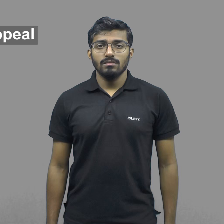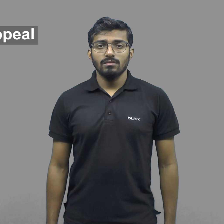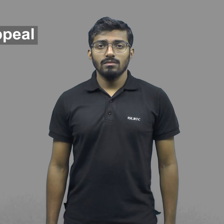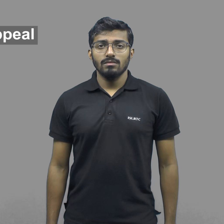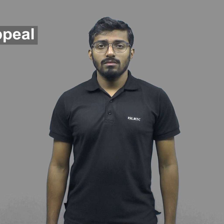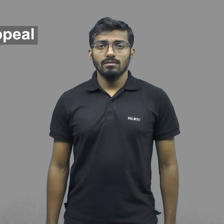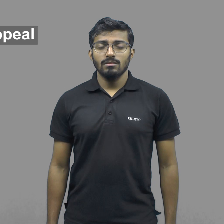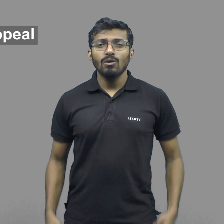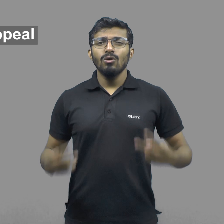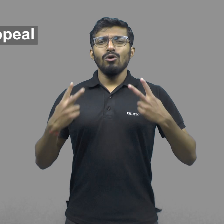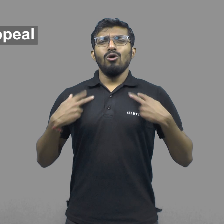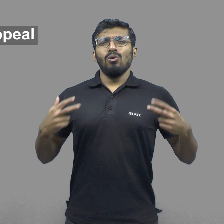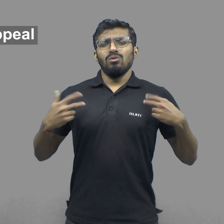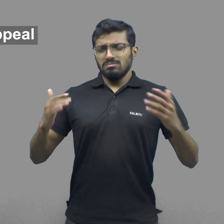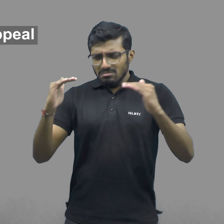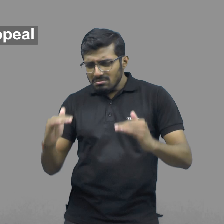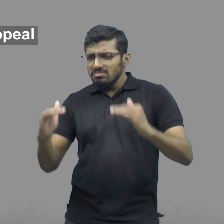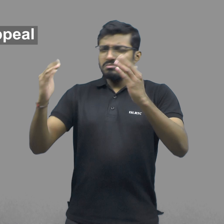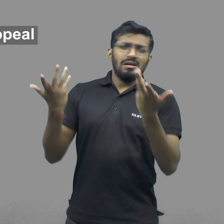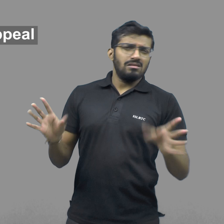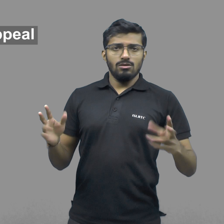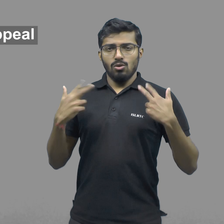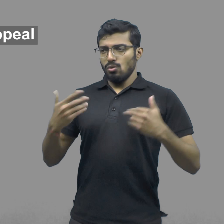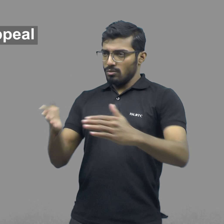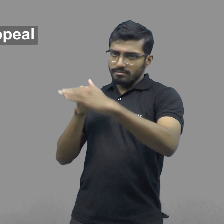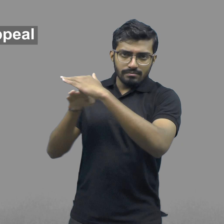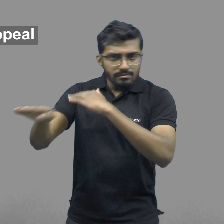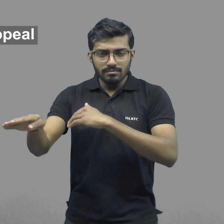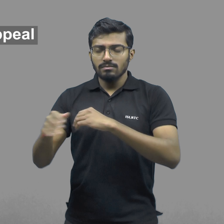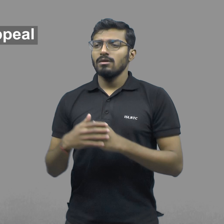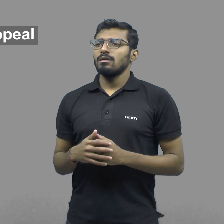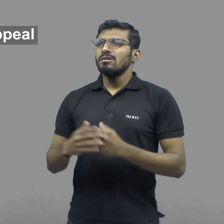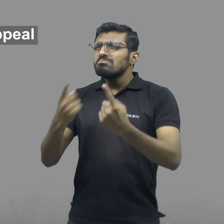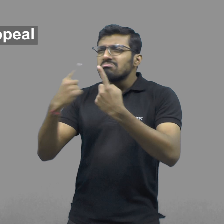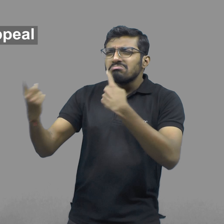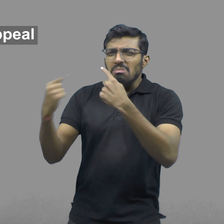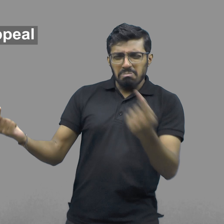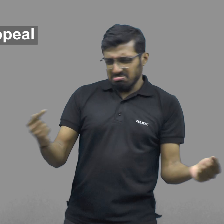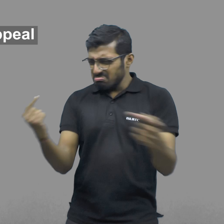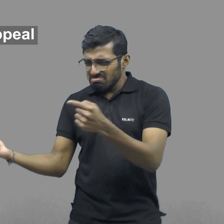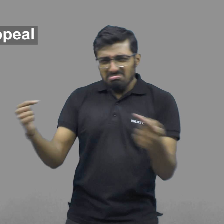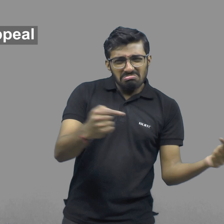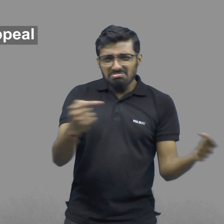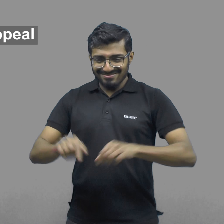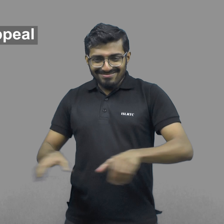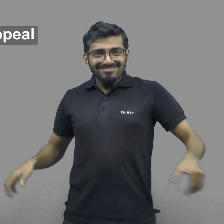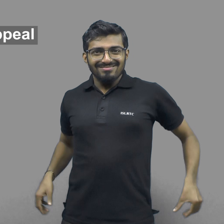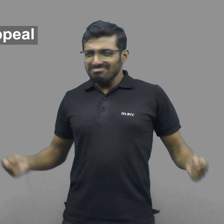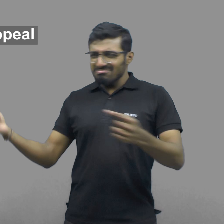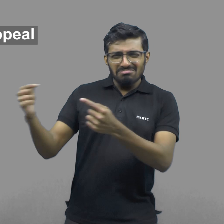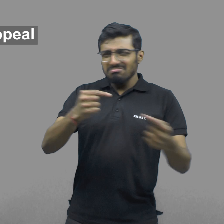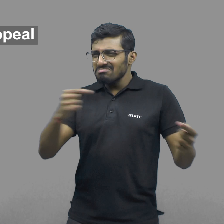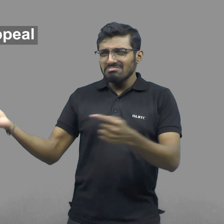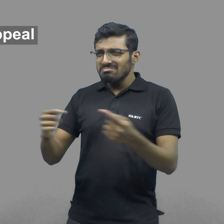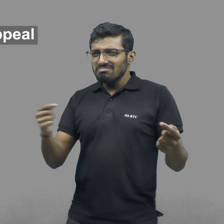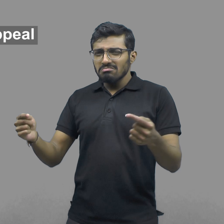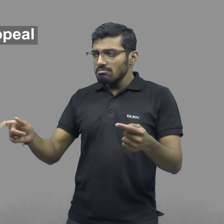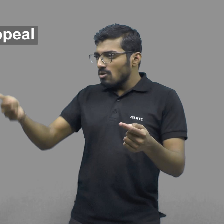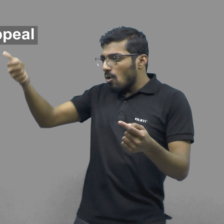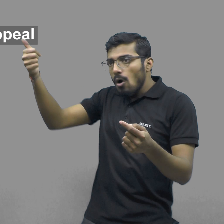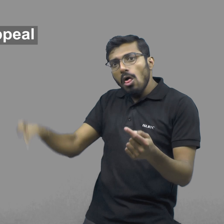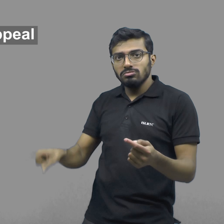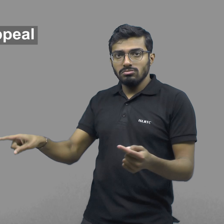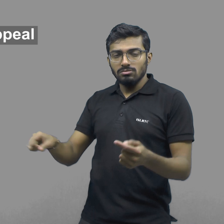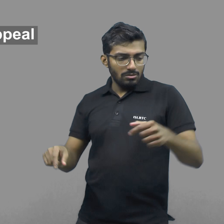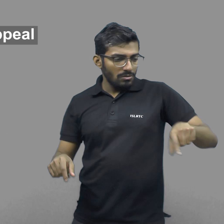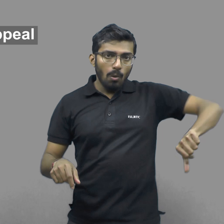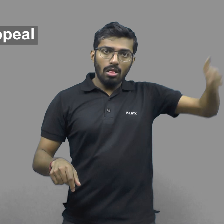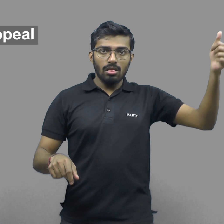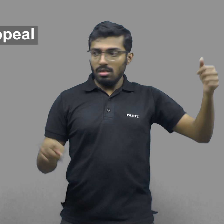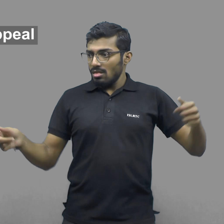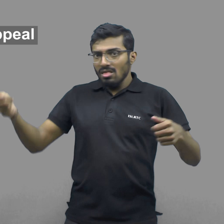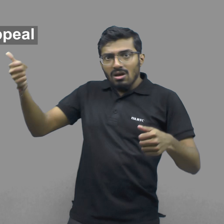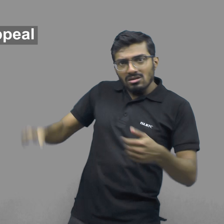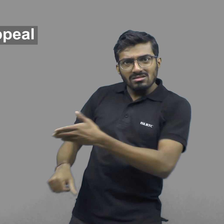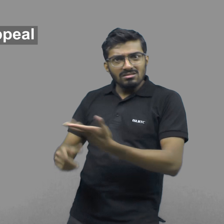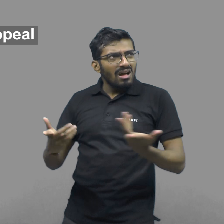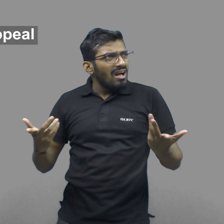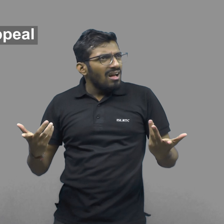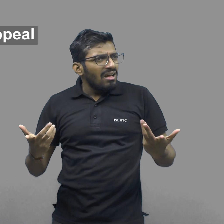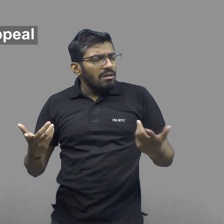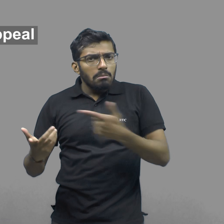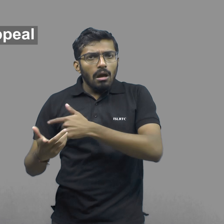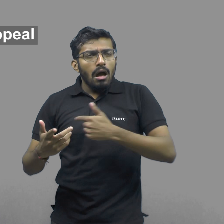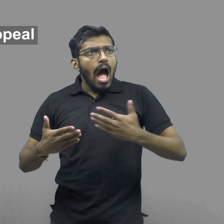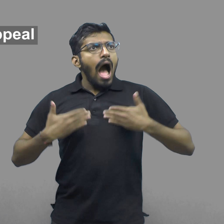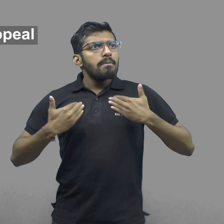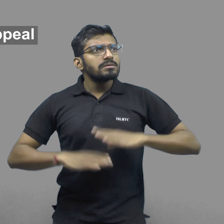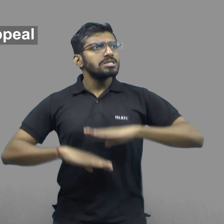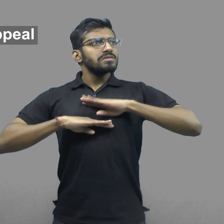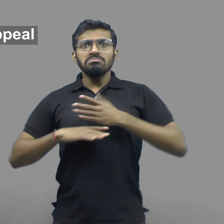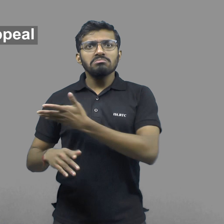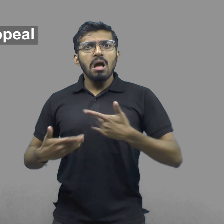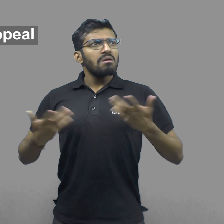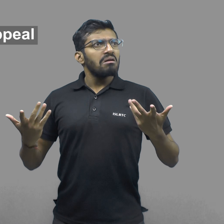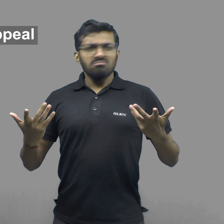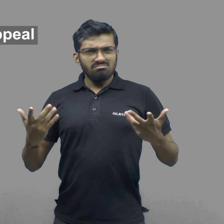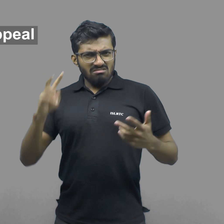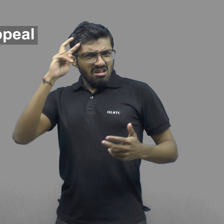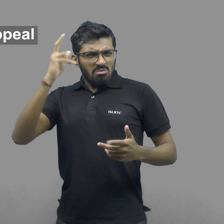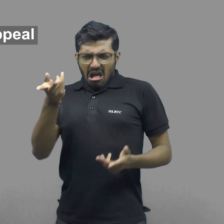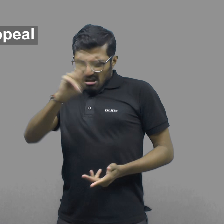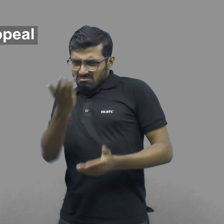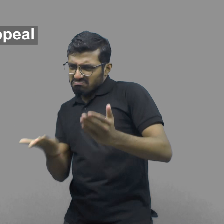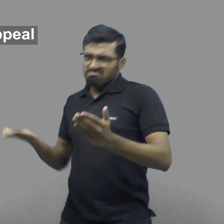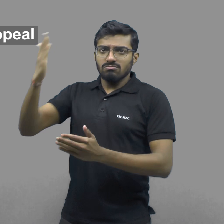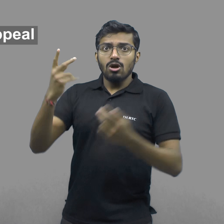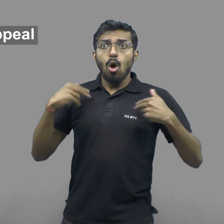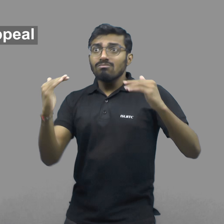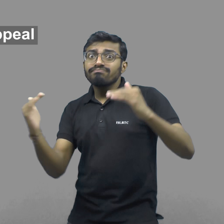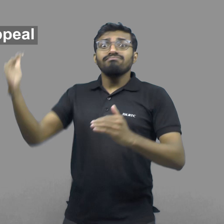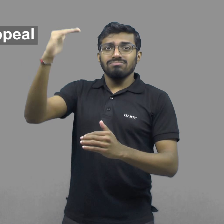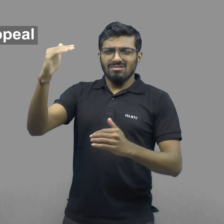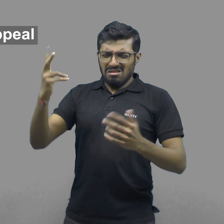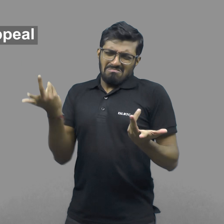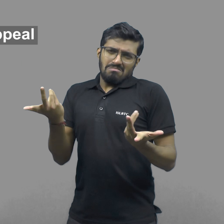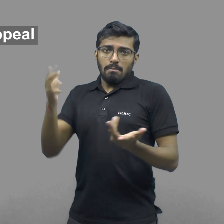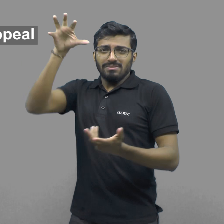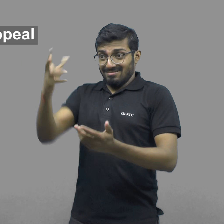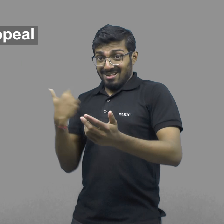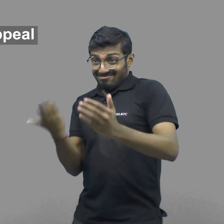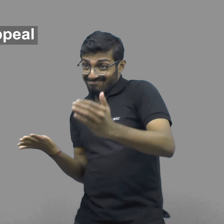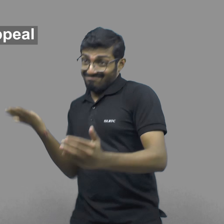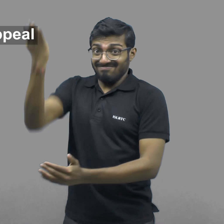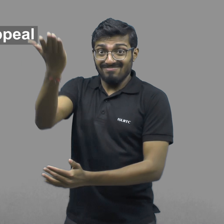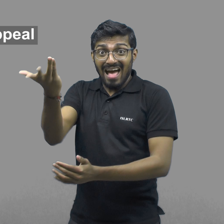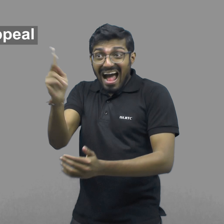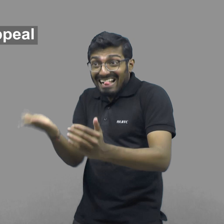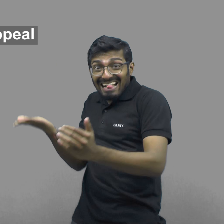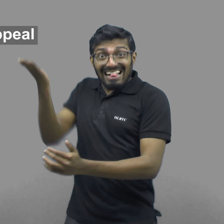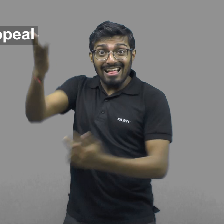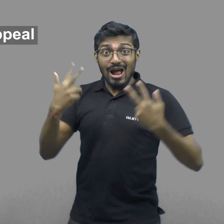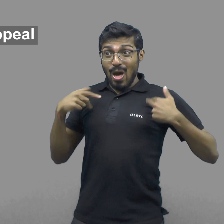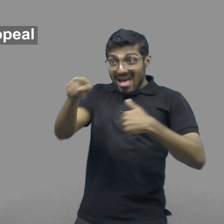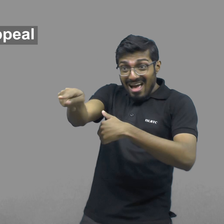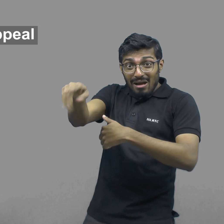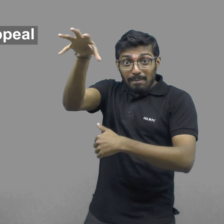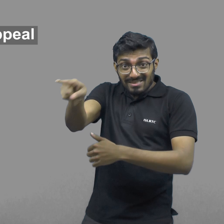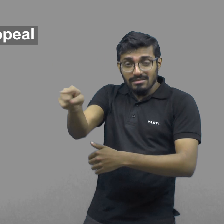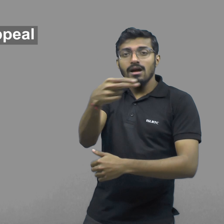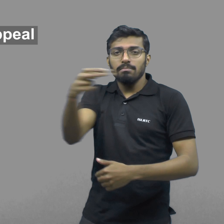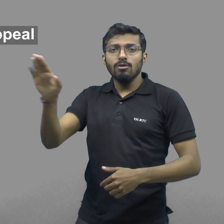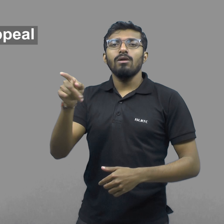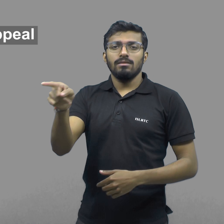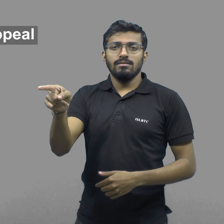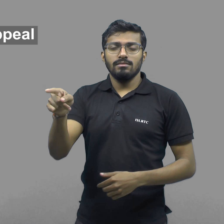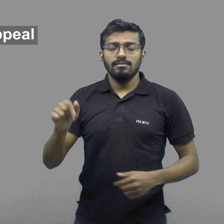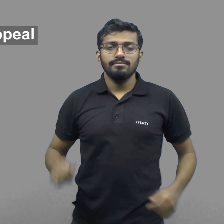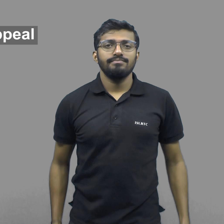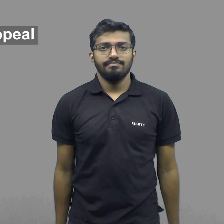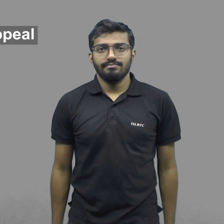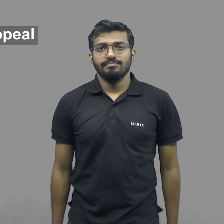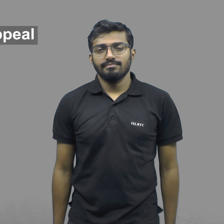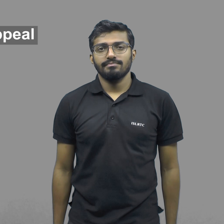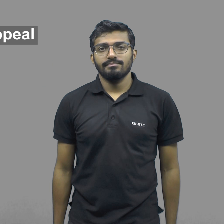Court of Appeal